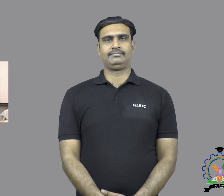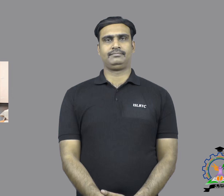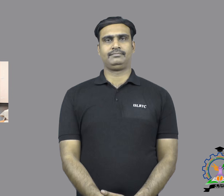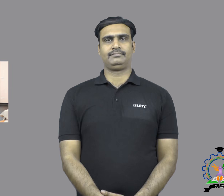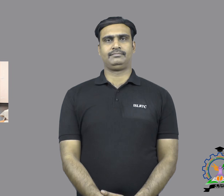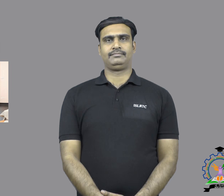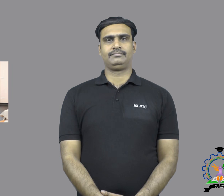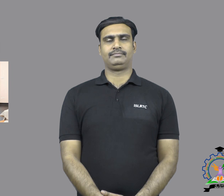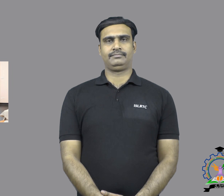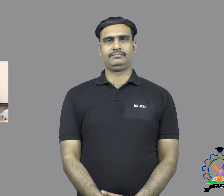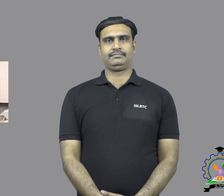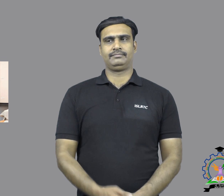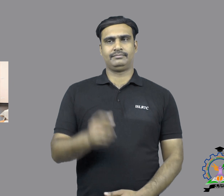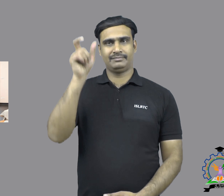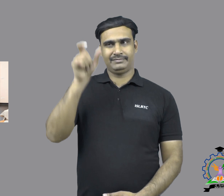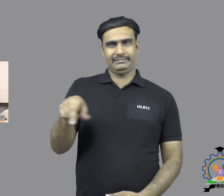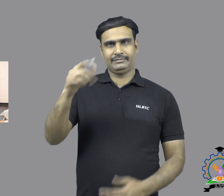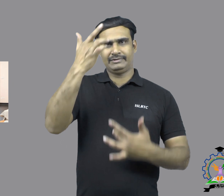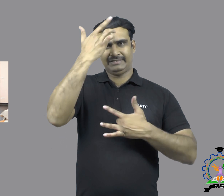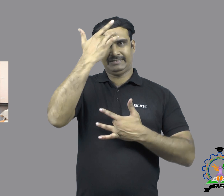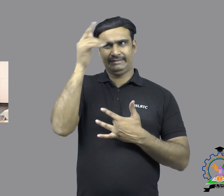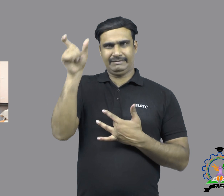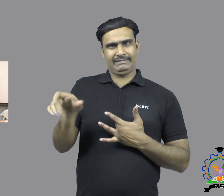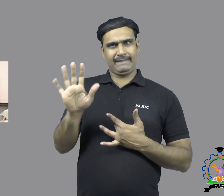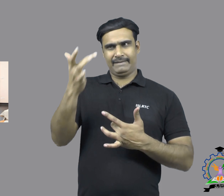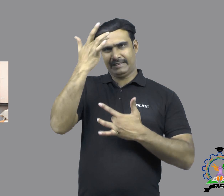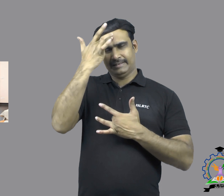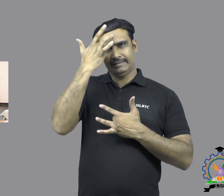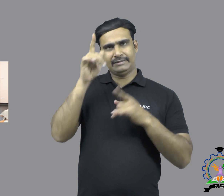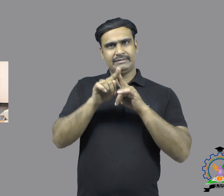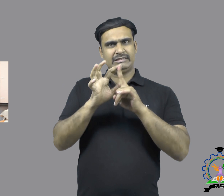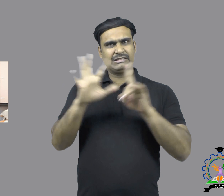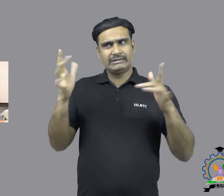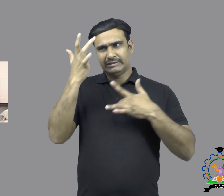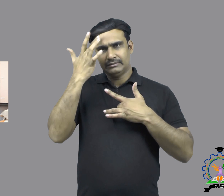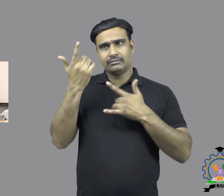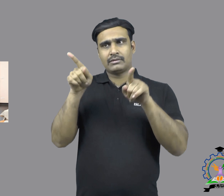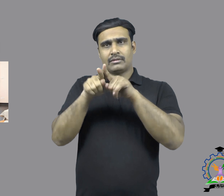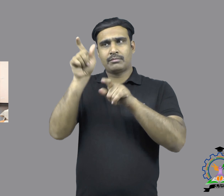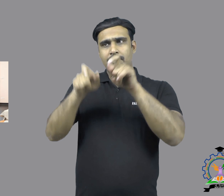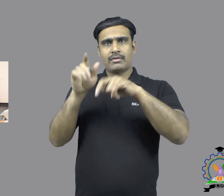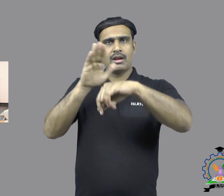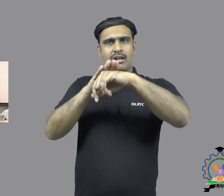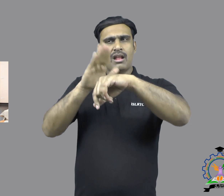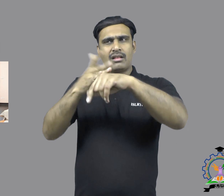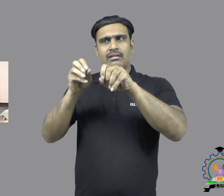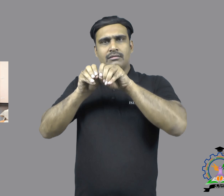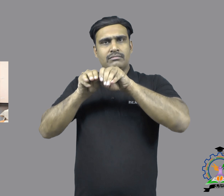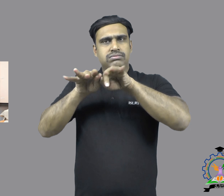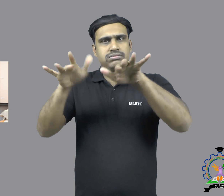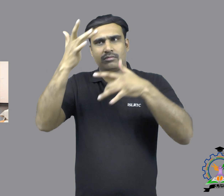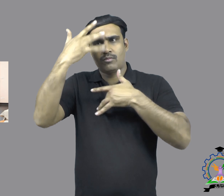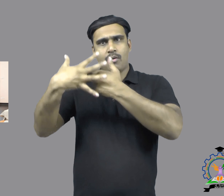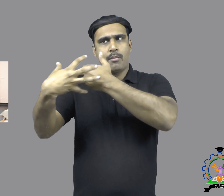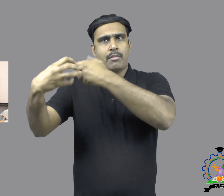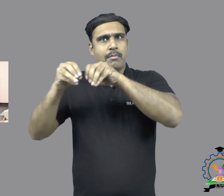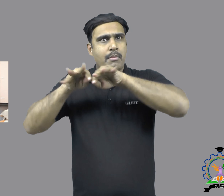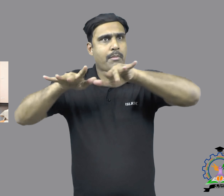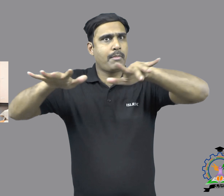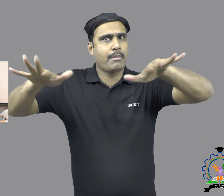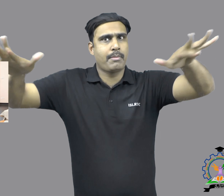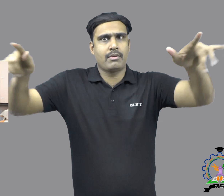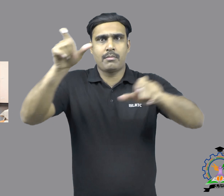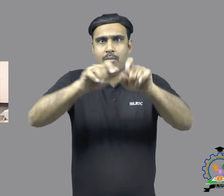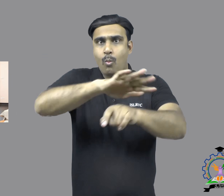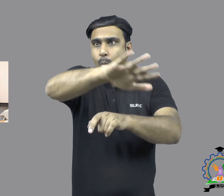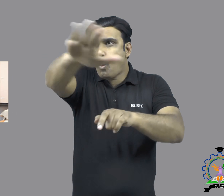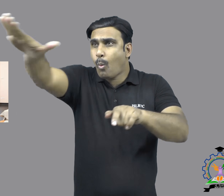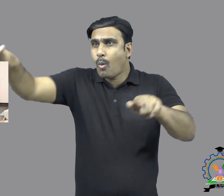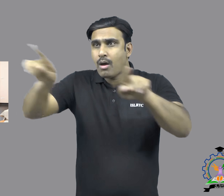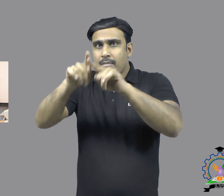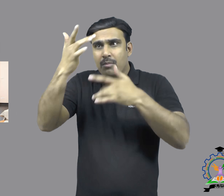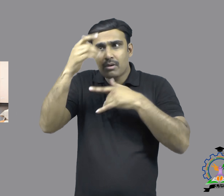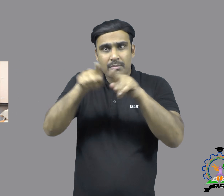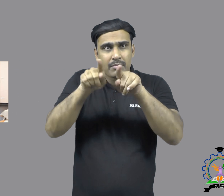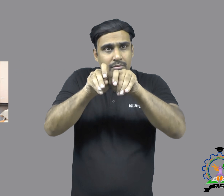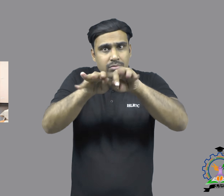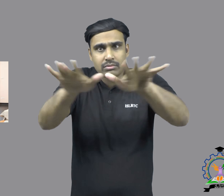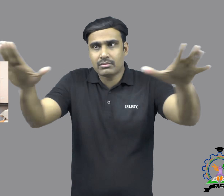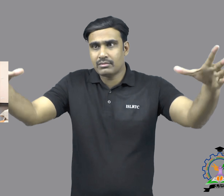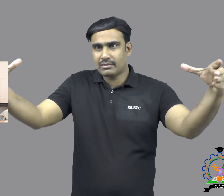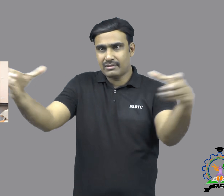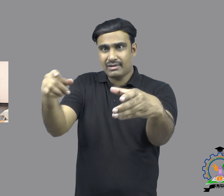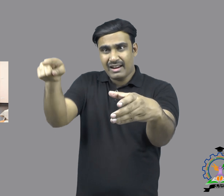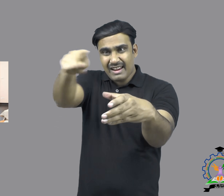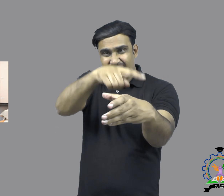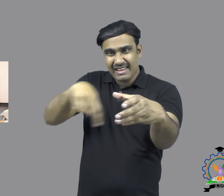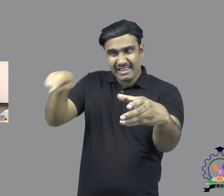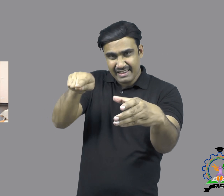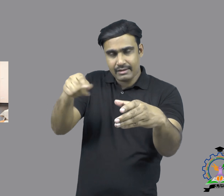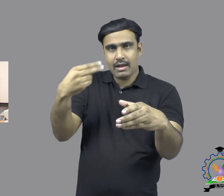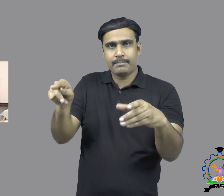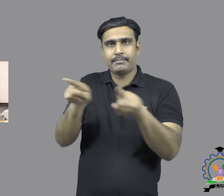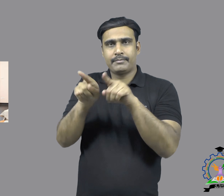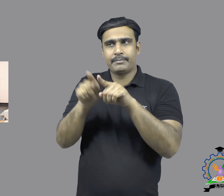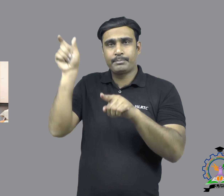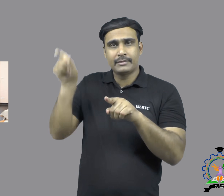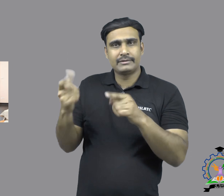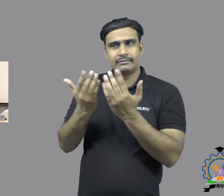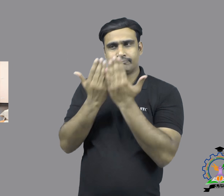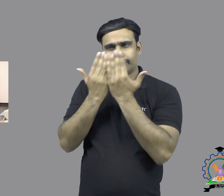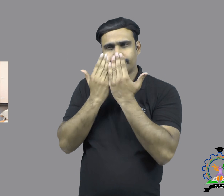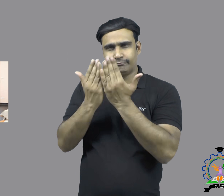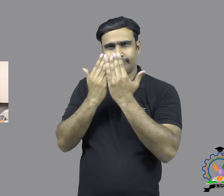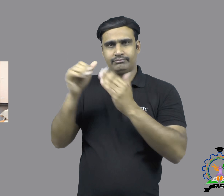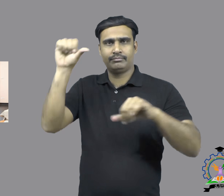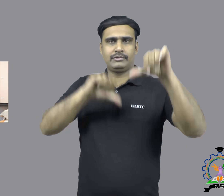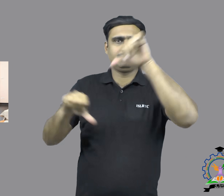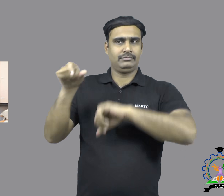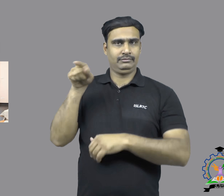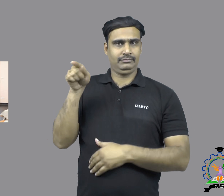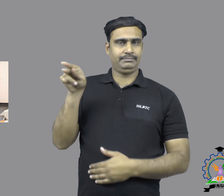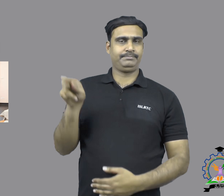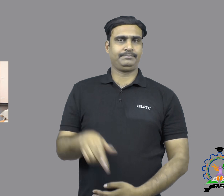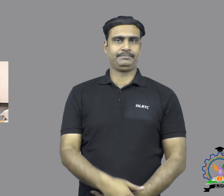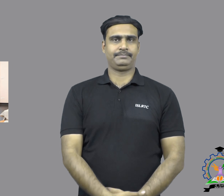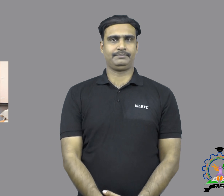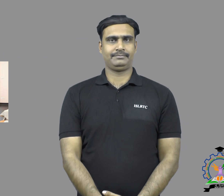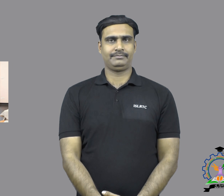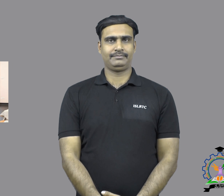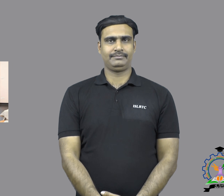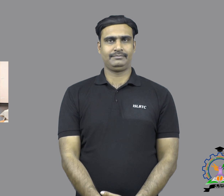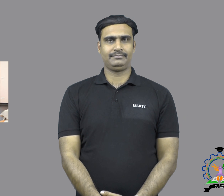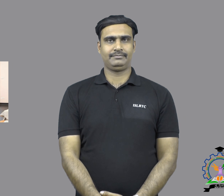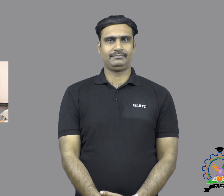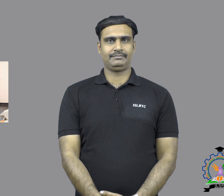Epileptology